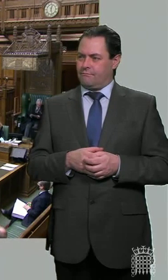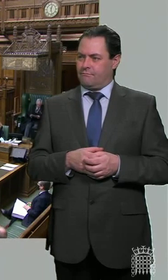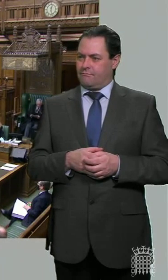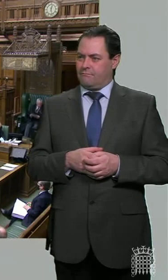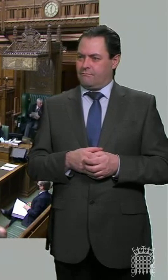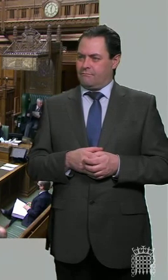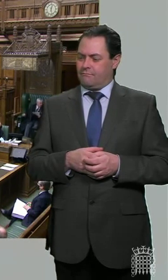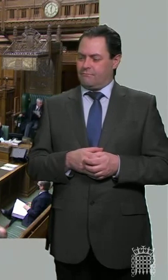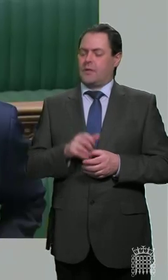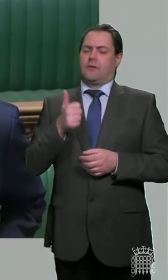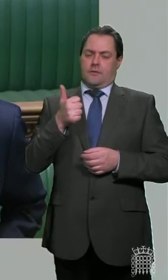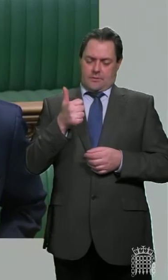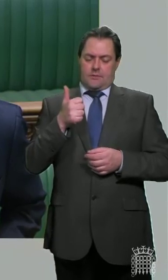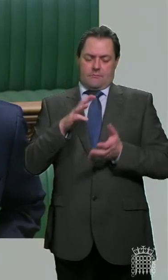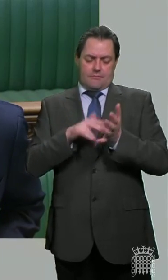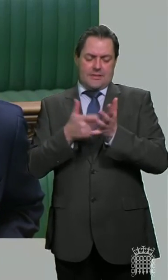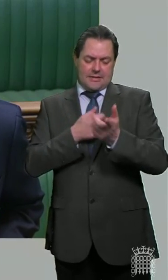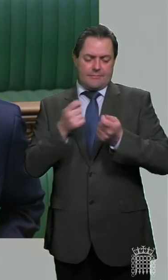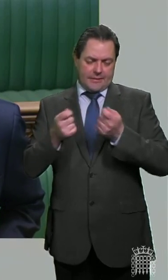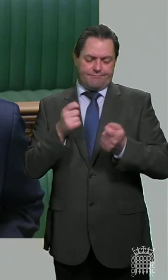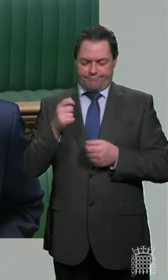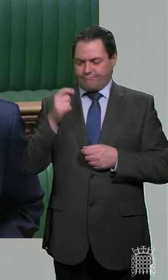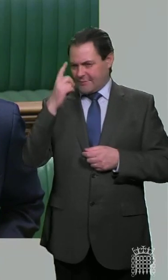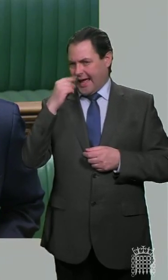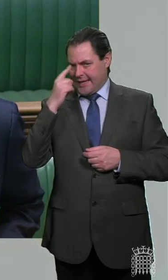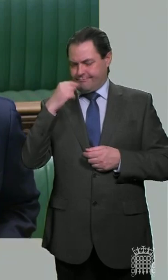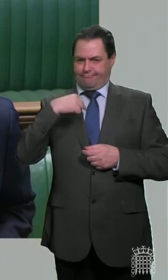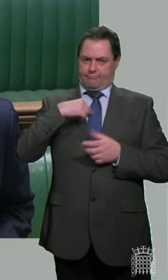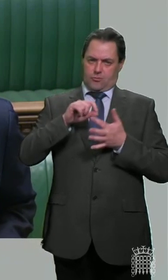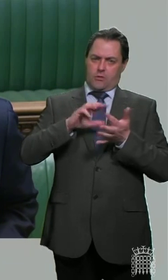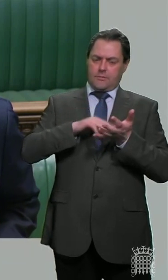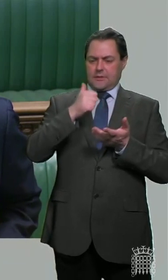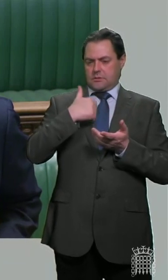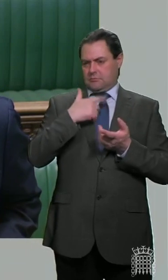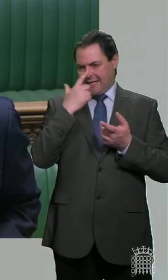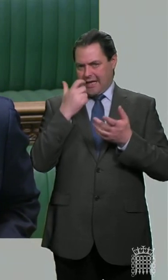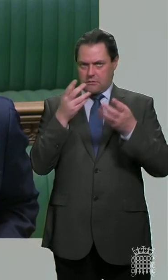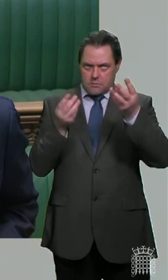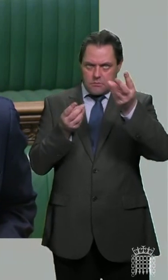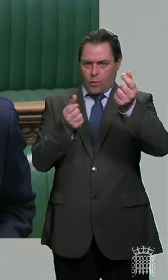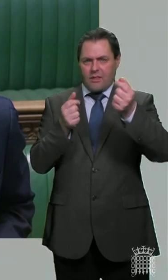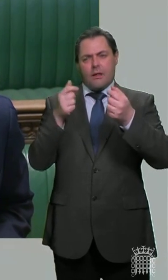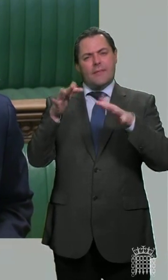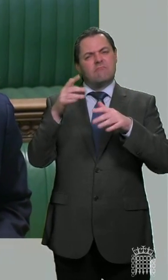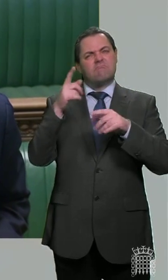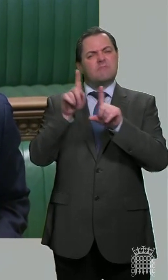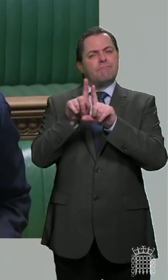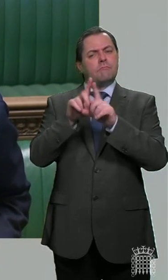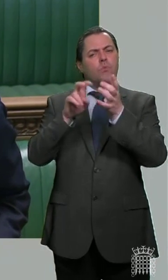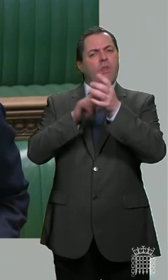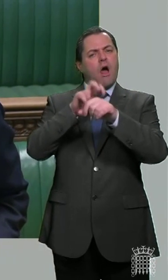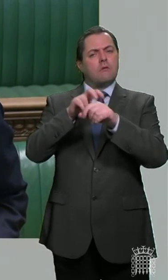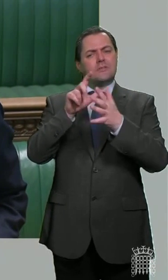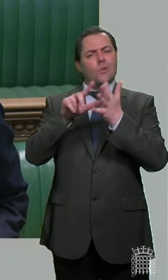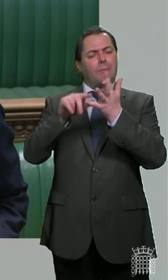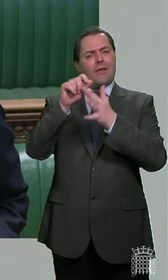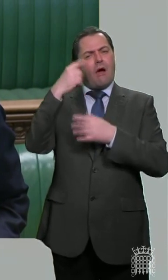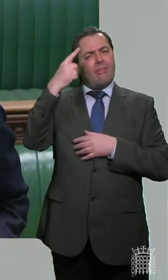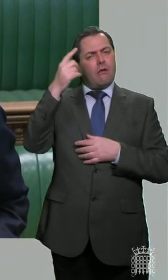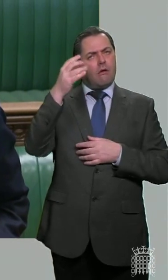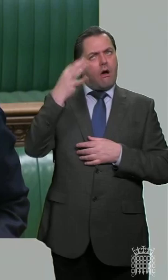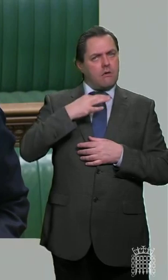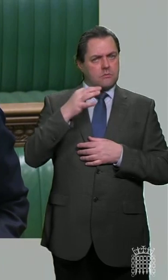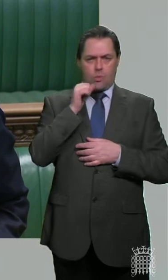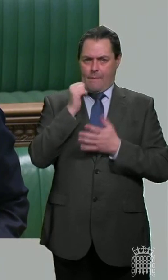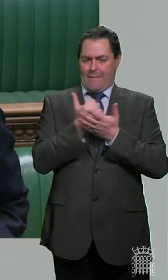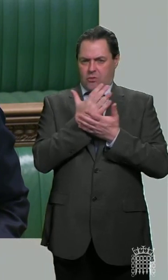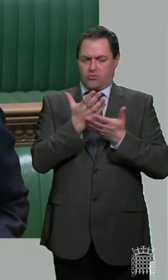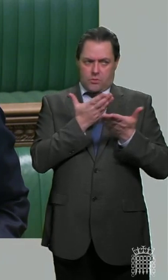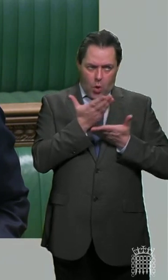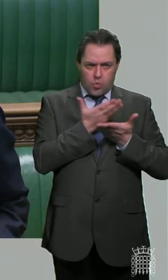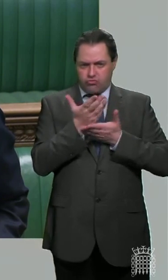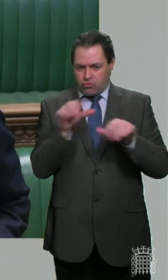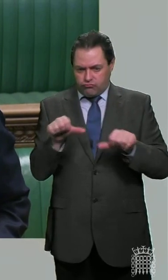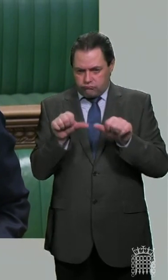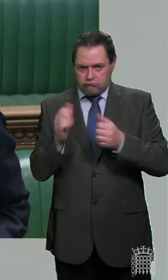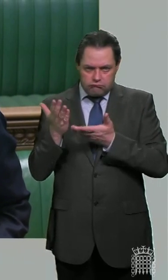Yes, I certainly can do that. As I said in answer to the right honourable Member for Lagan Valley , we leave nothing off the table in order to make sure that we get that done.